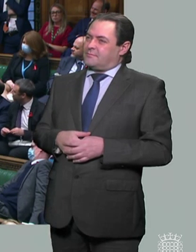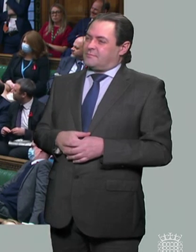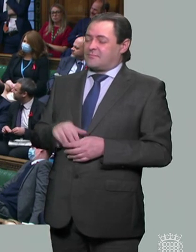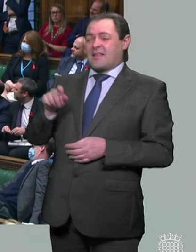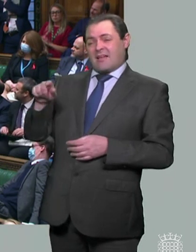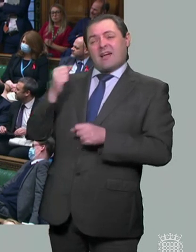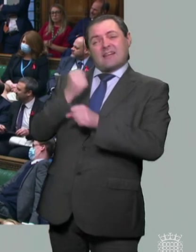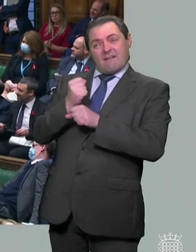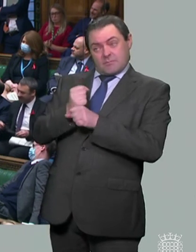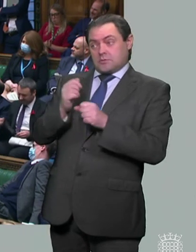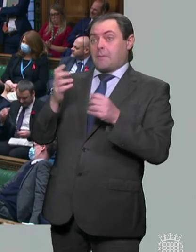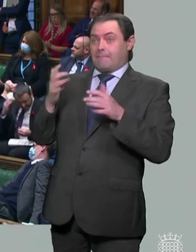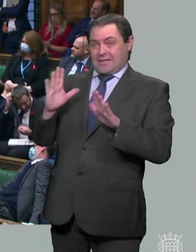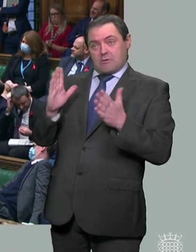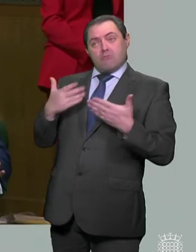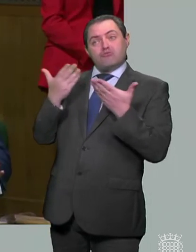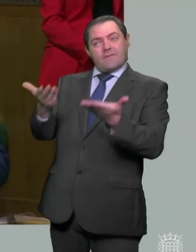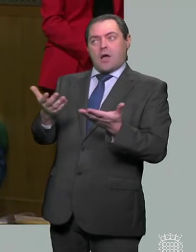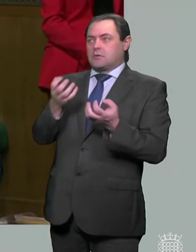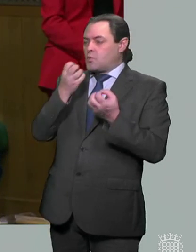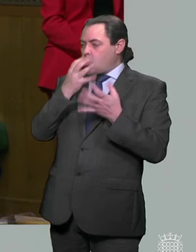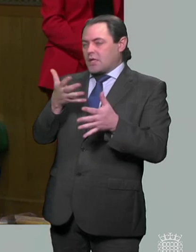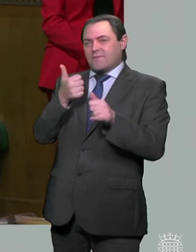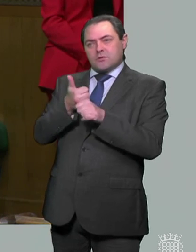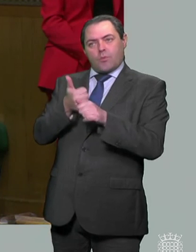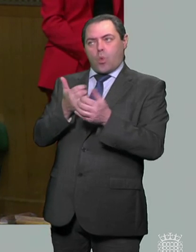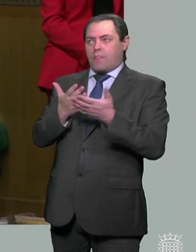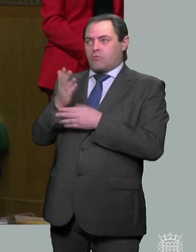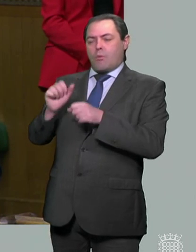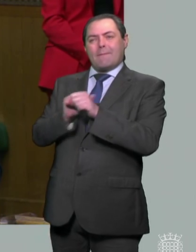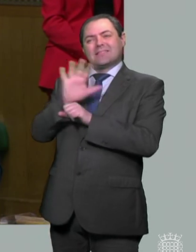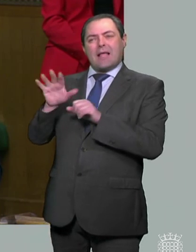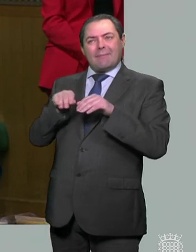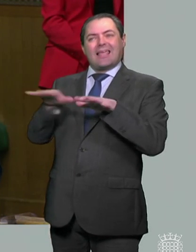This Government have provided unprecedented support throughout the pandemic.